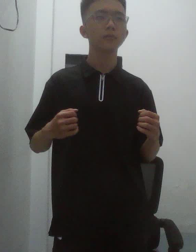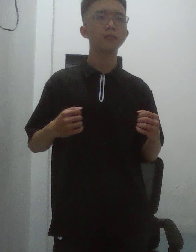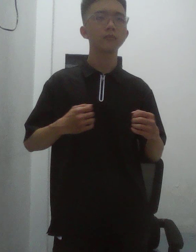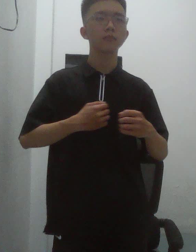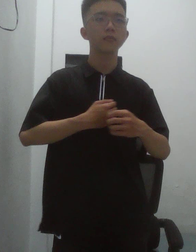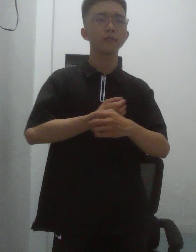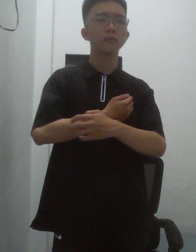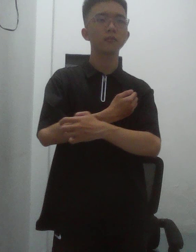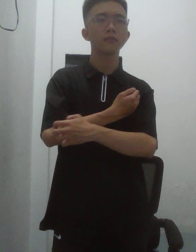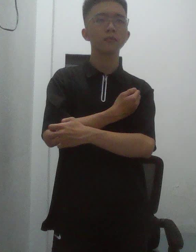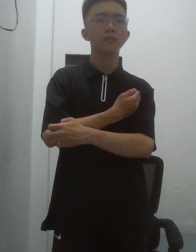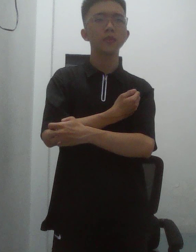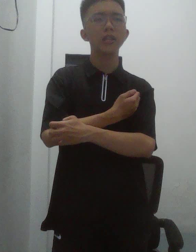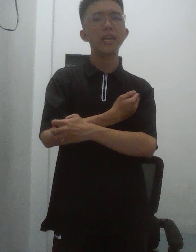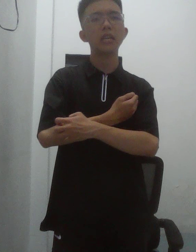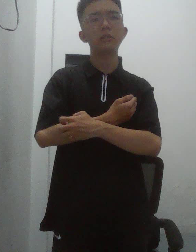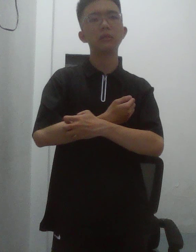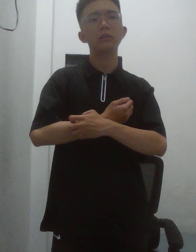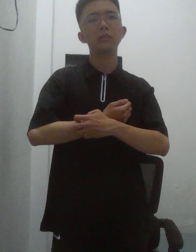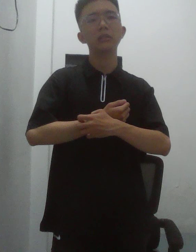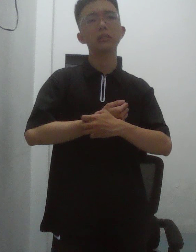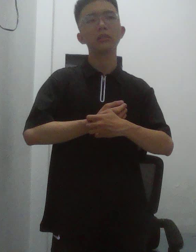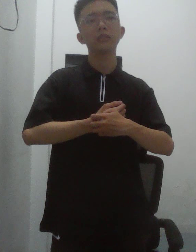ngheo